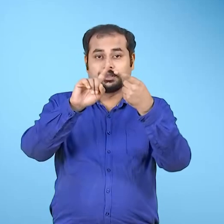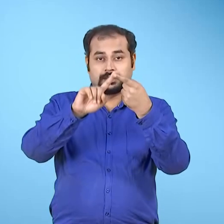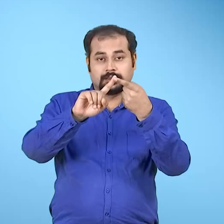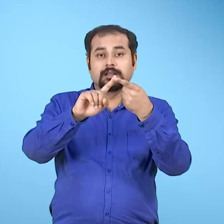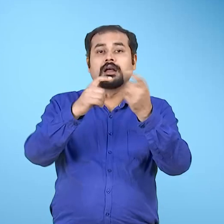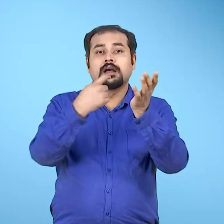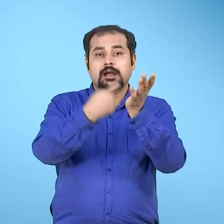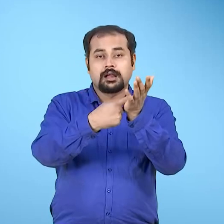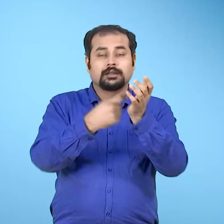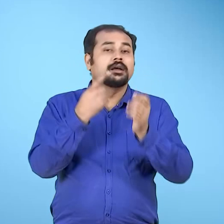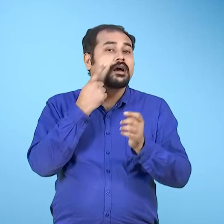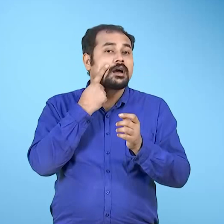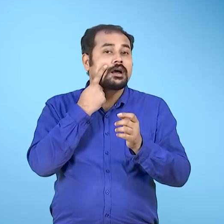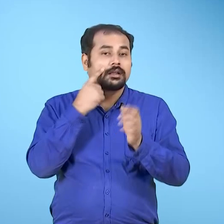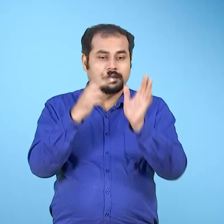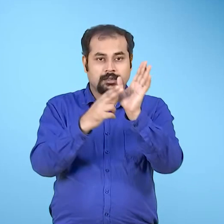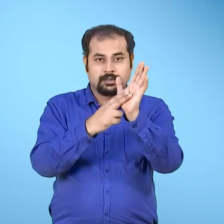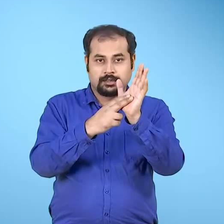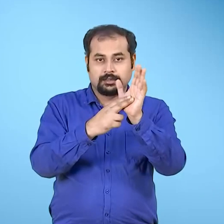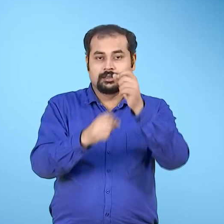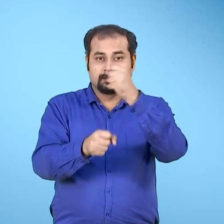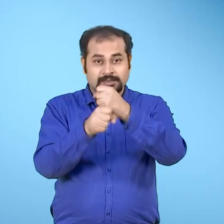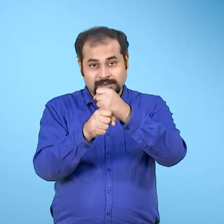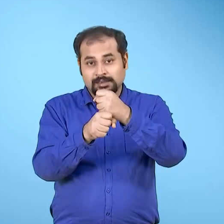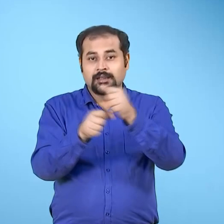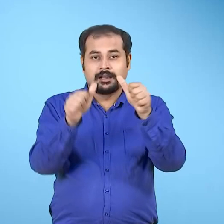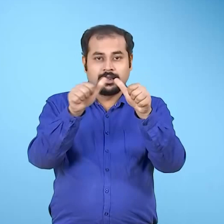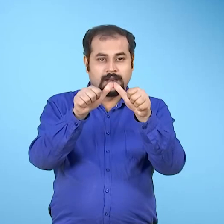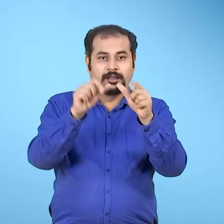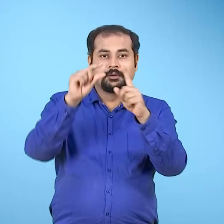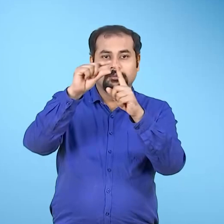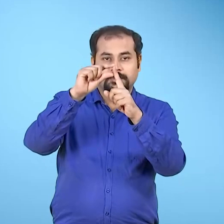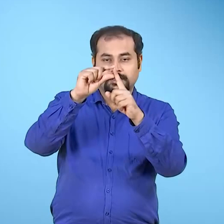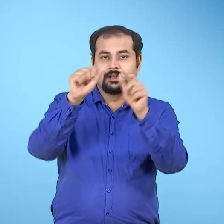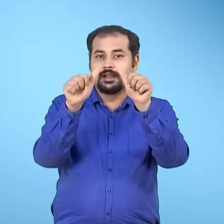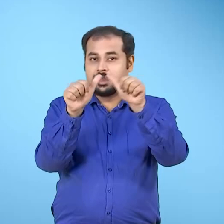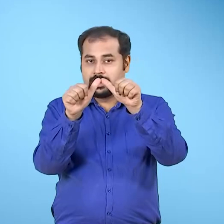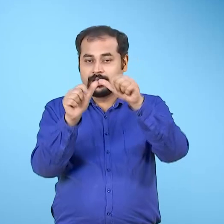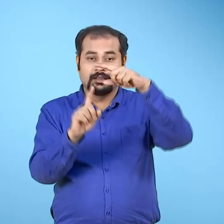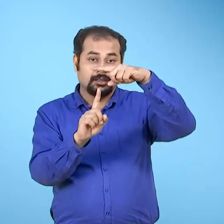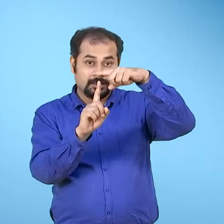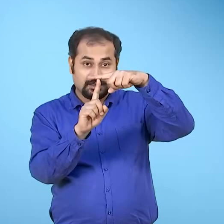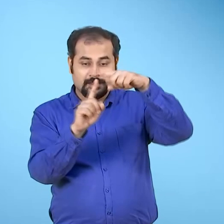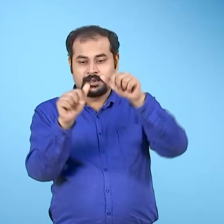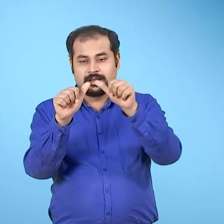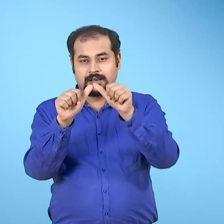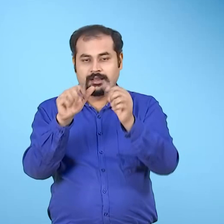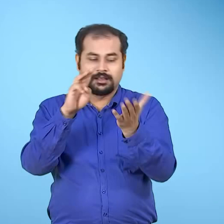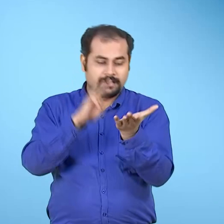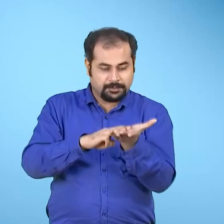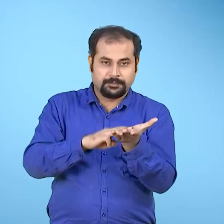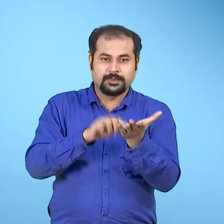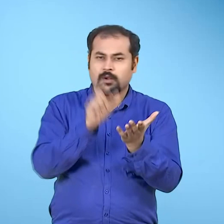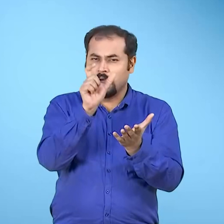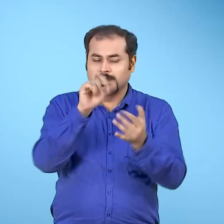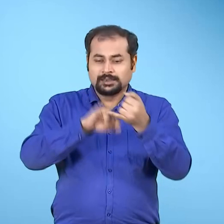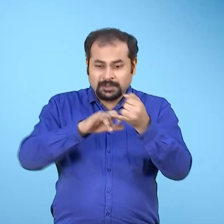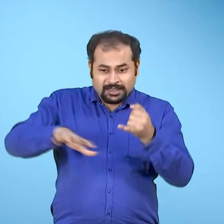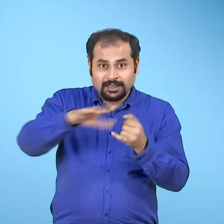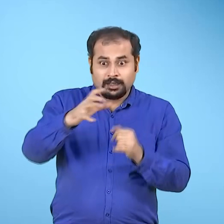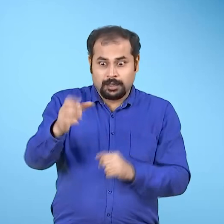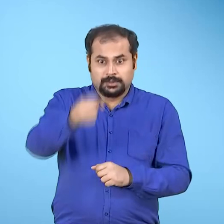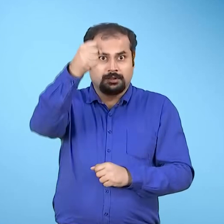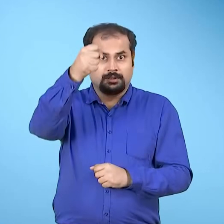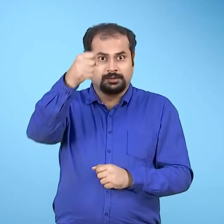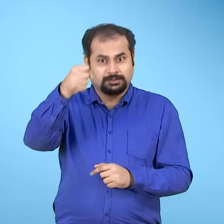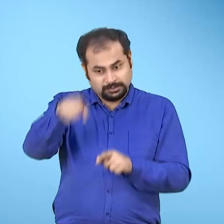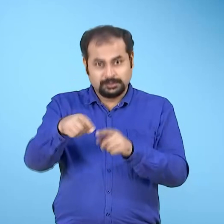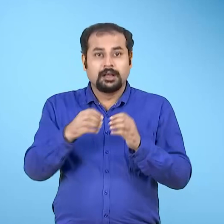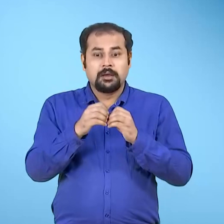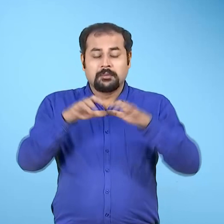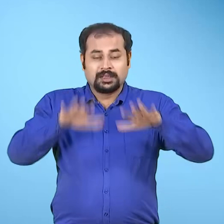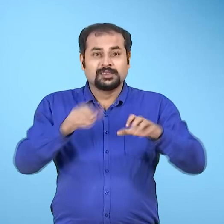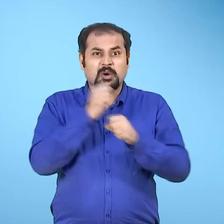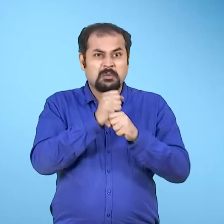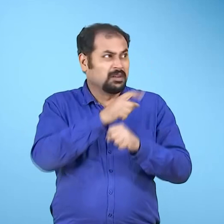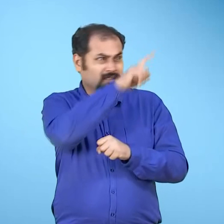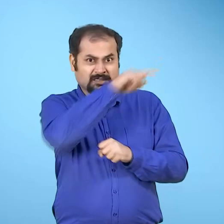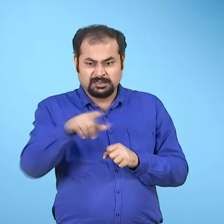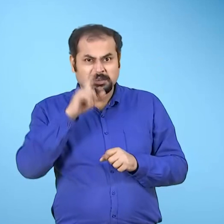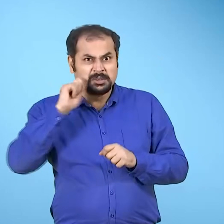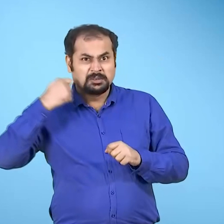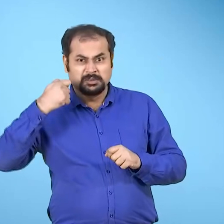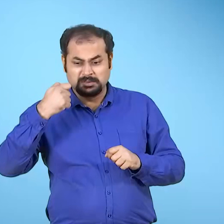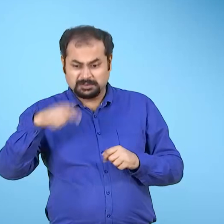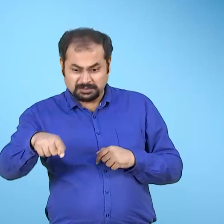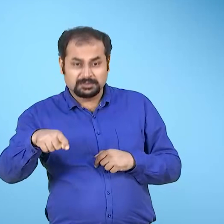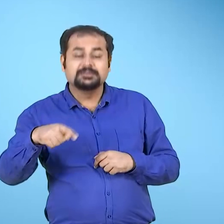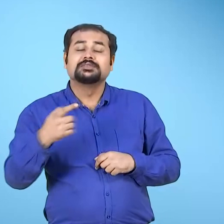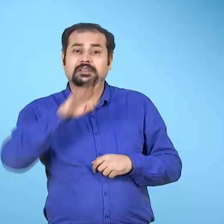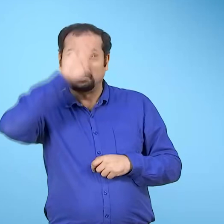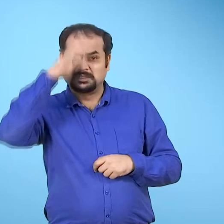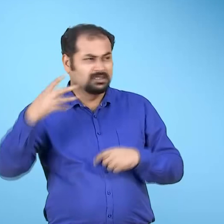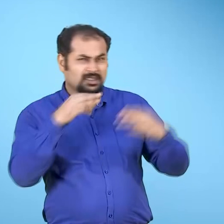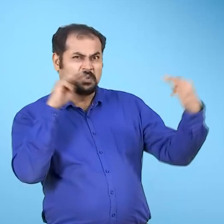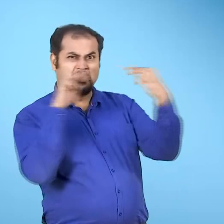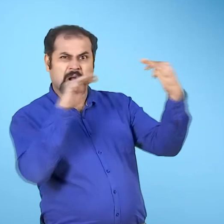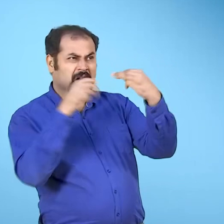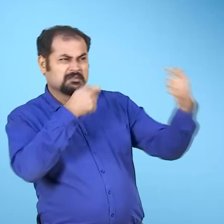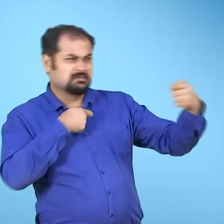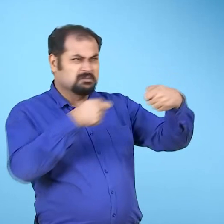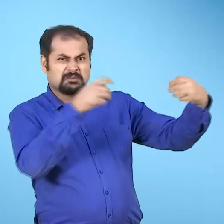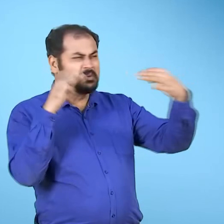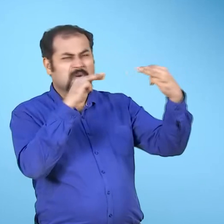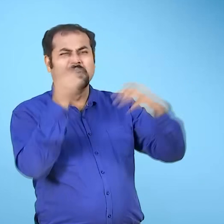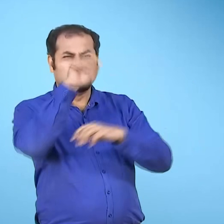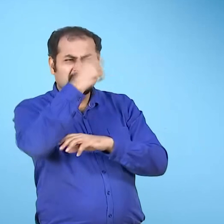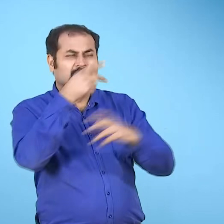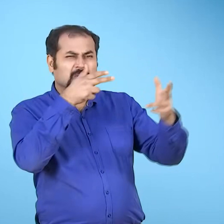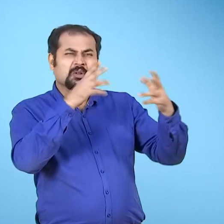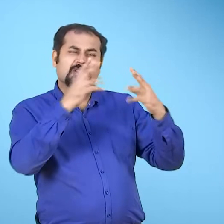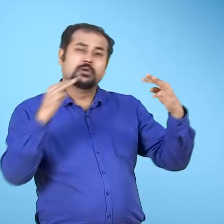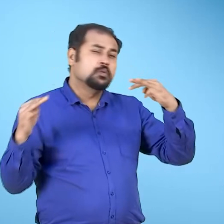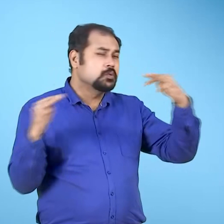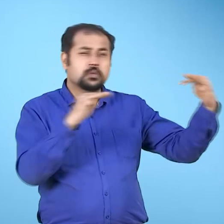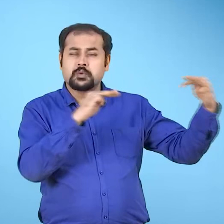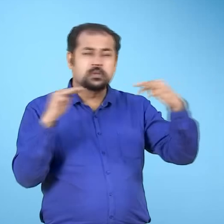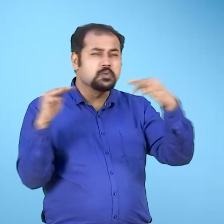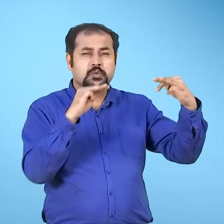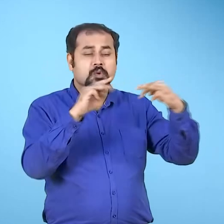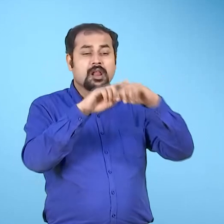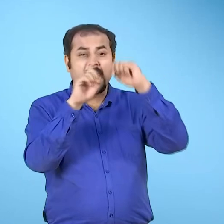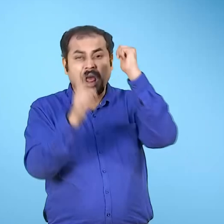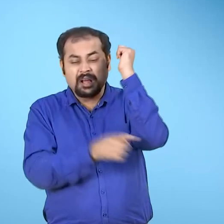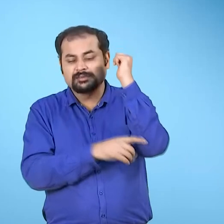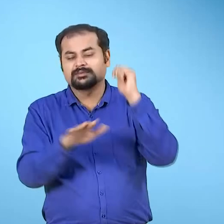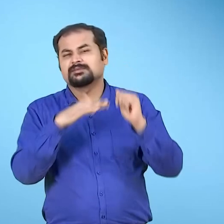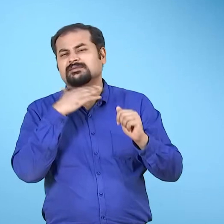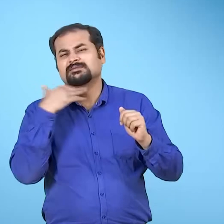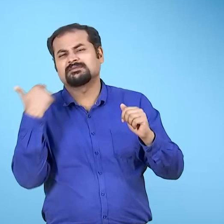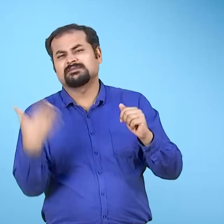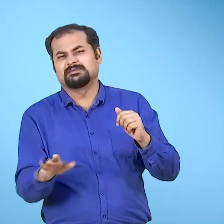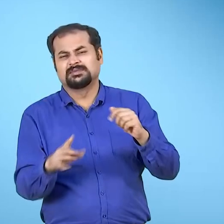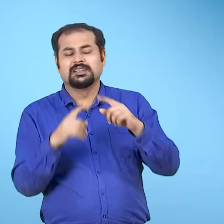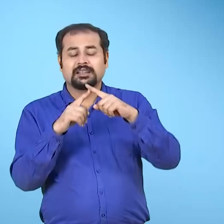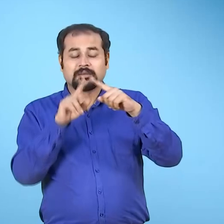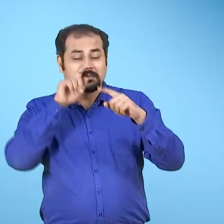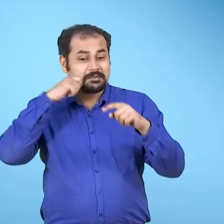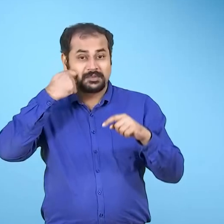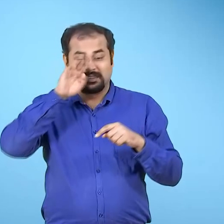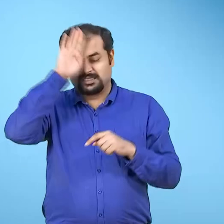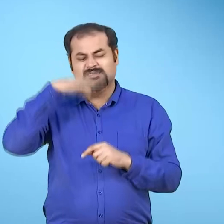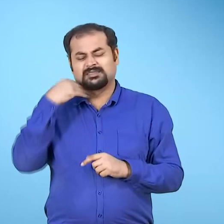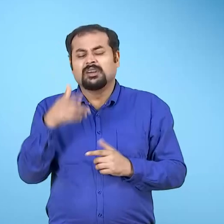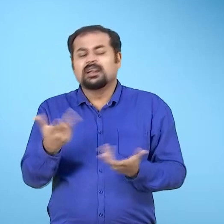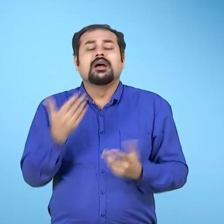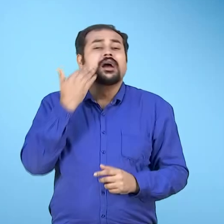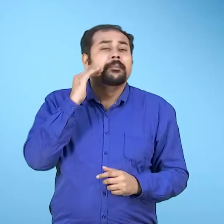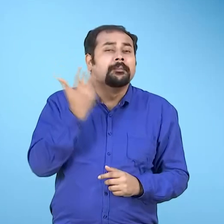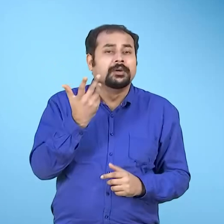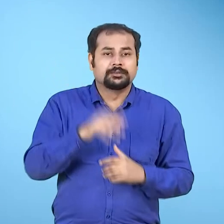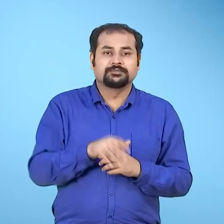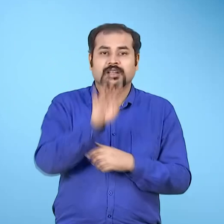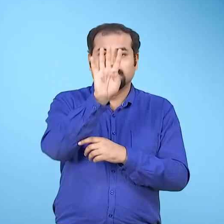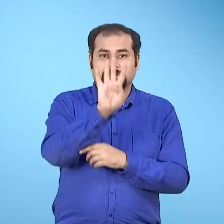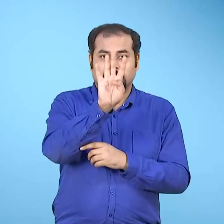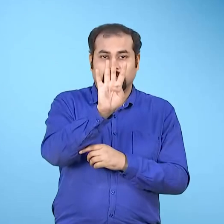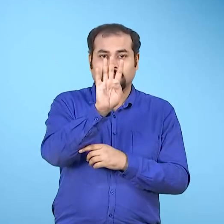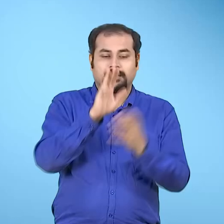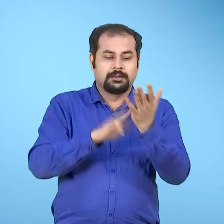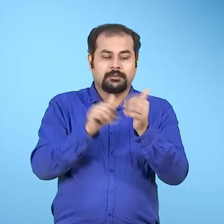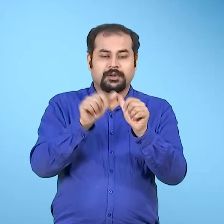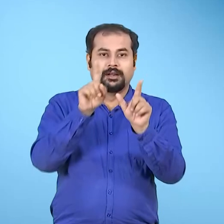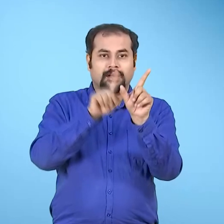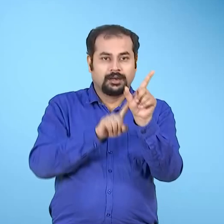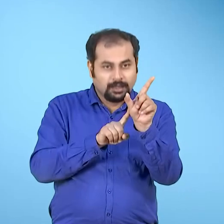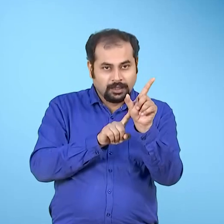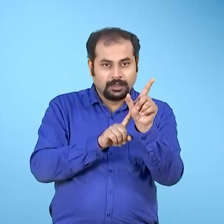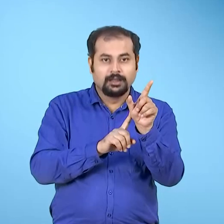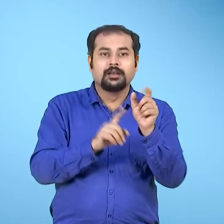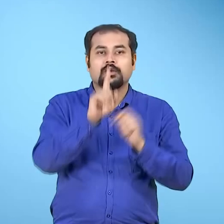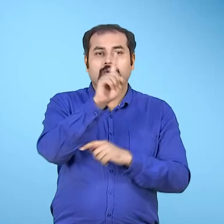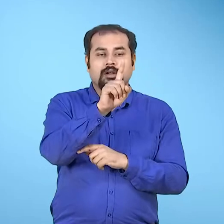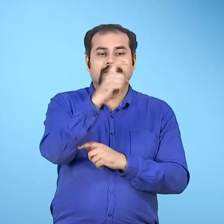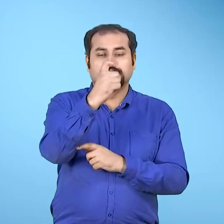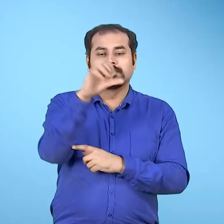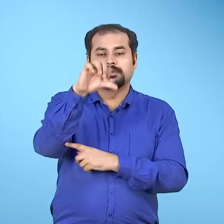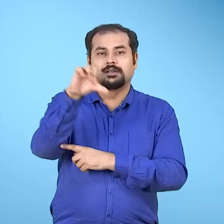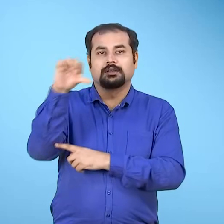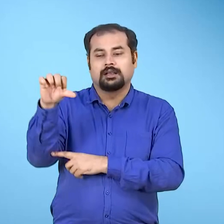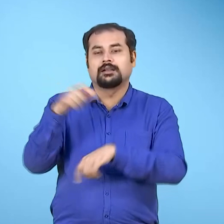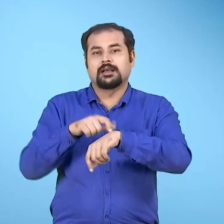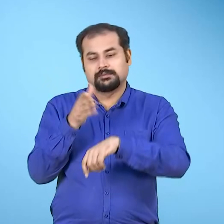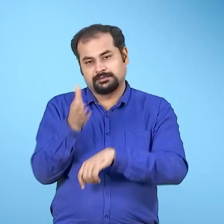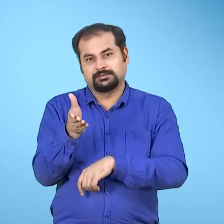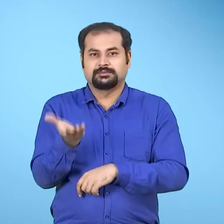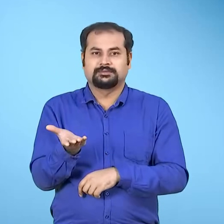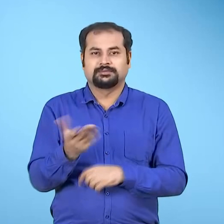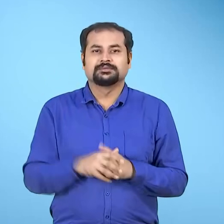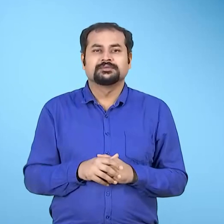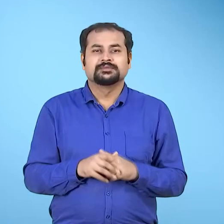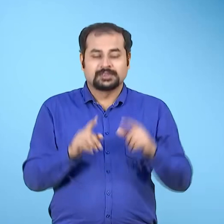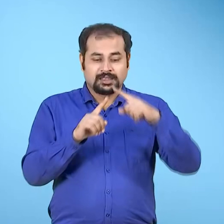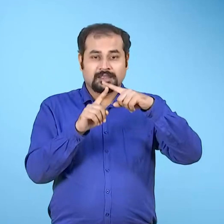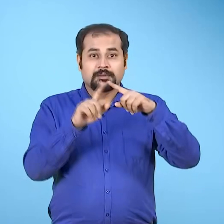against the British on 4 May 1799.